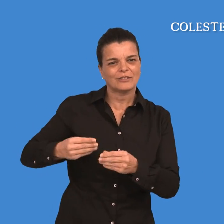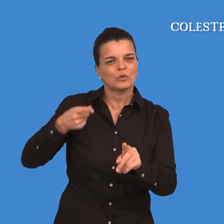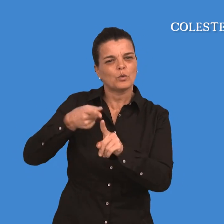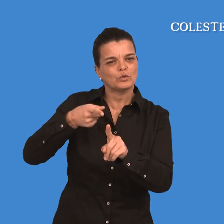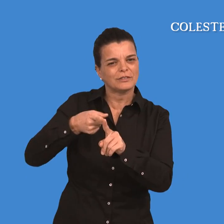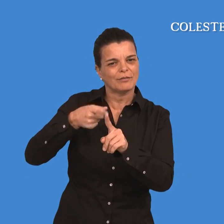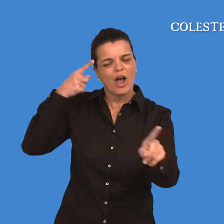usar